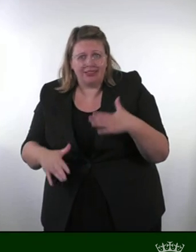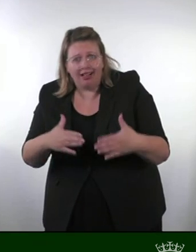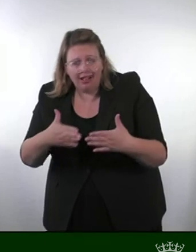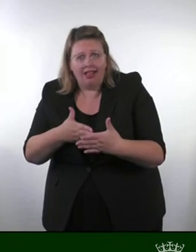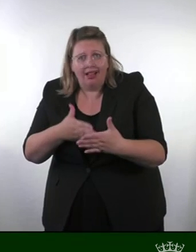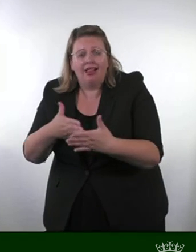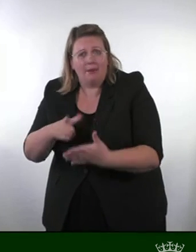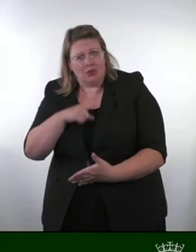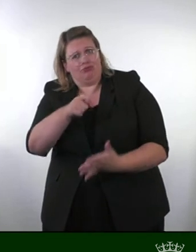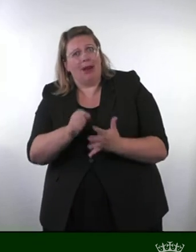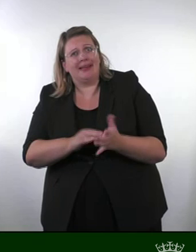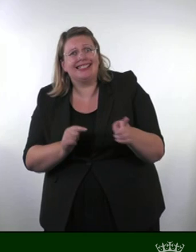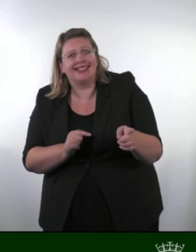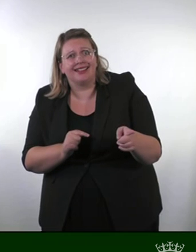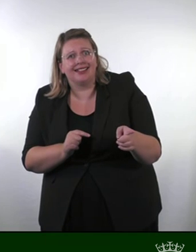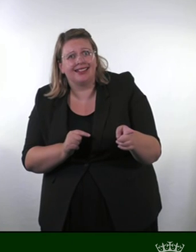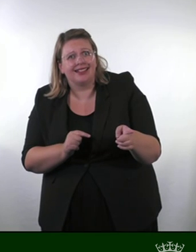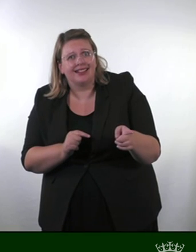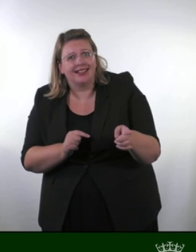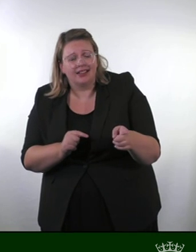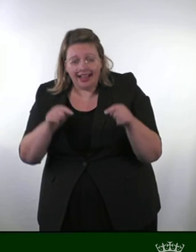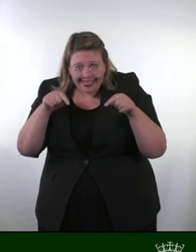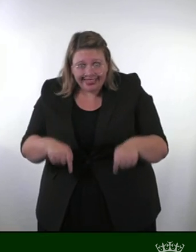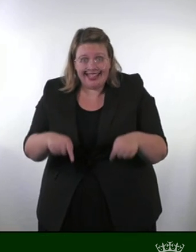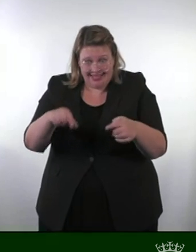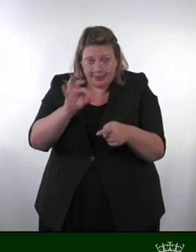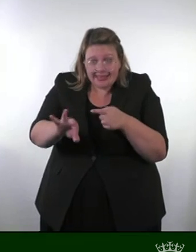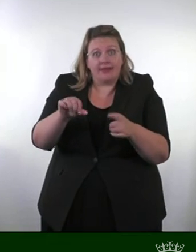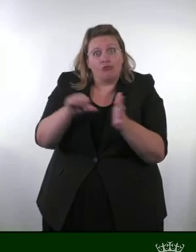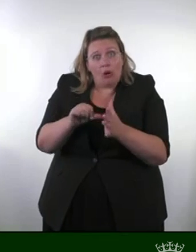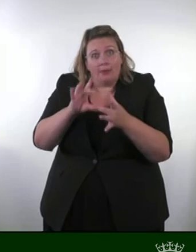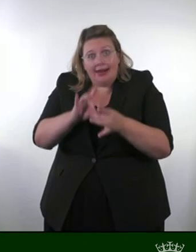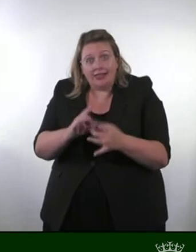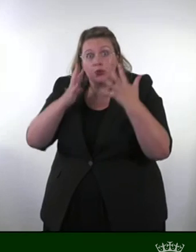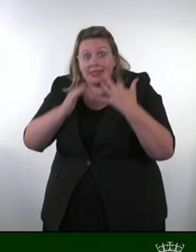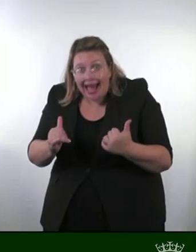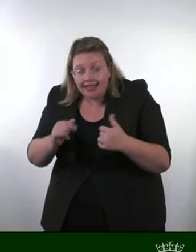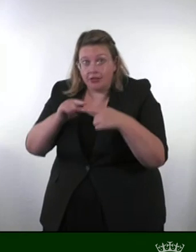My final question is this: when is the problem with test, trace and isolate going to be fixed?